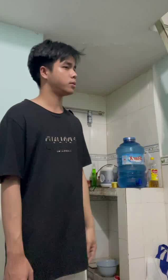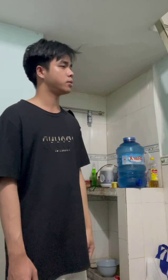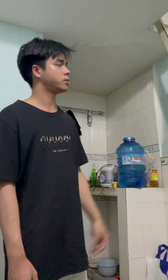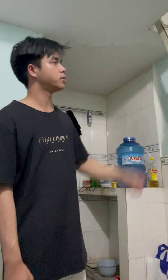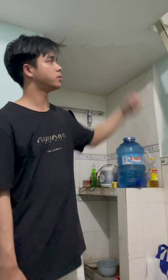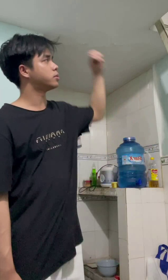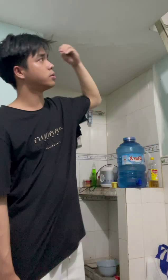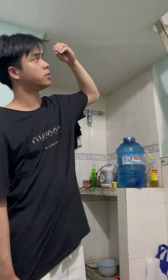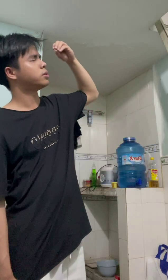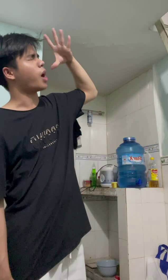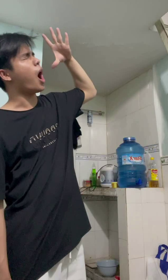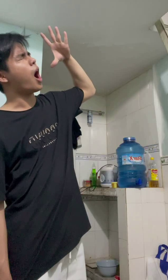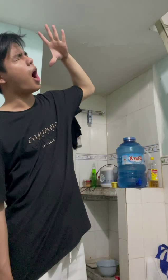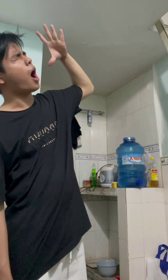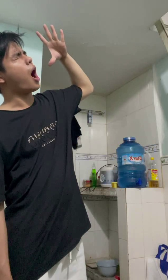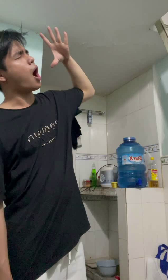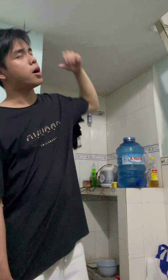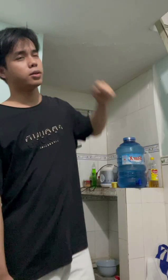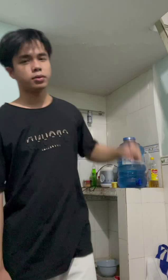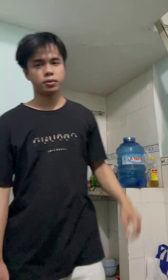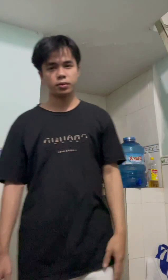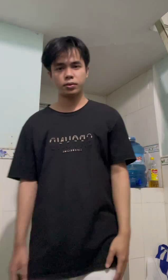troi nang